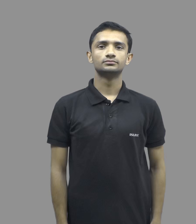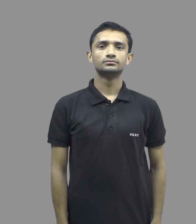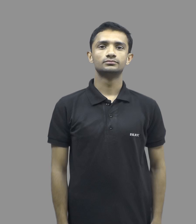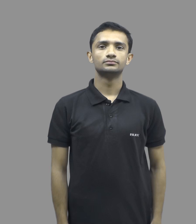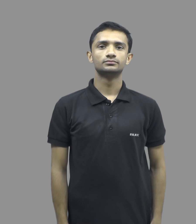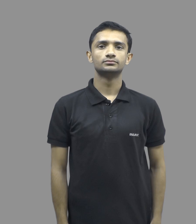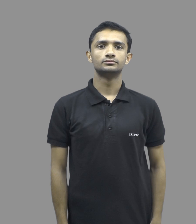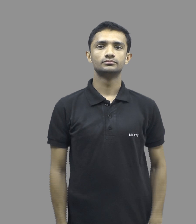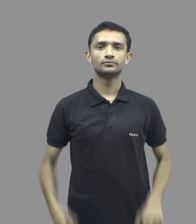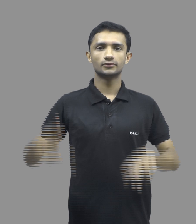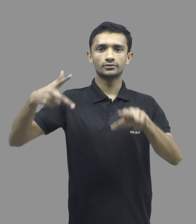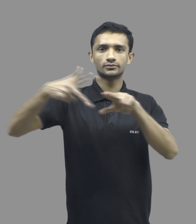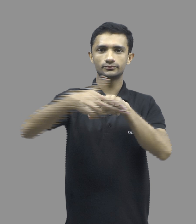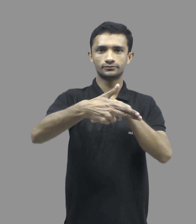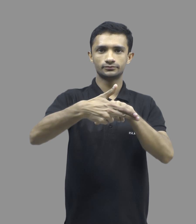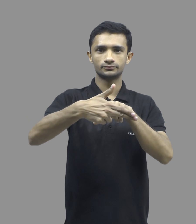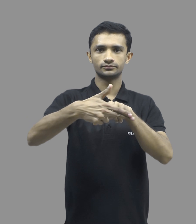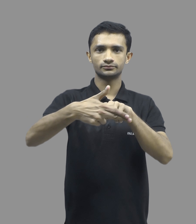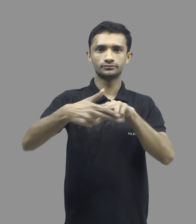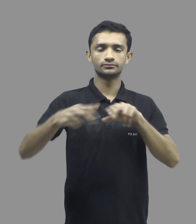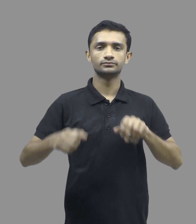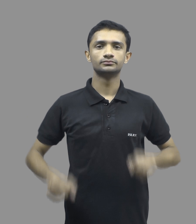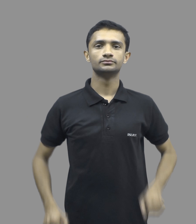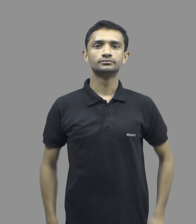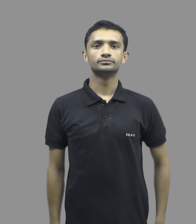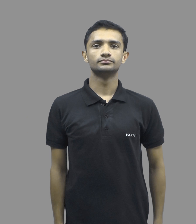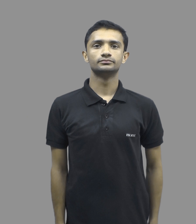Cut Trim Snip Clip